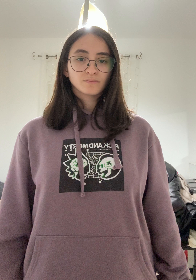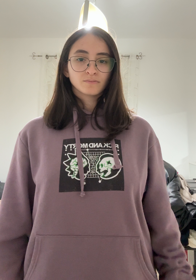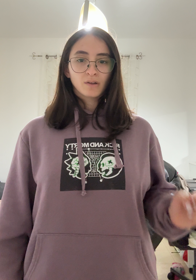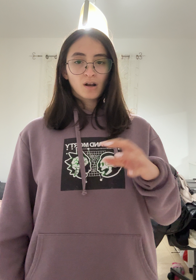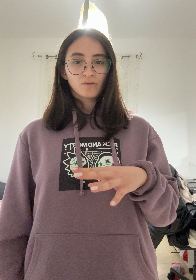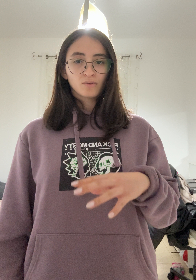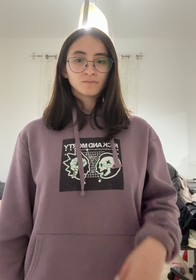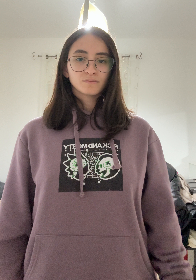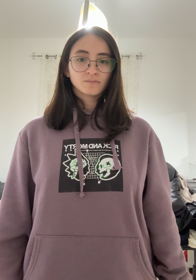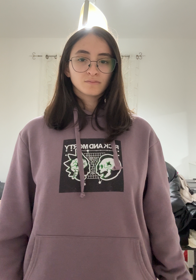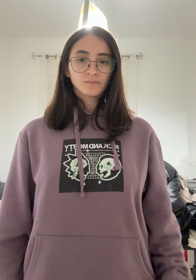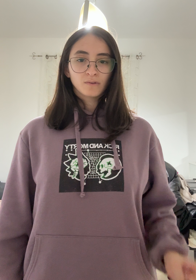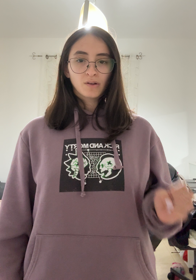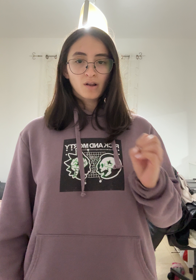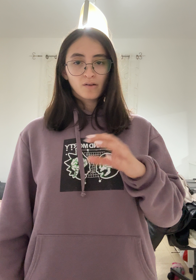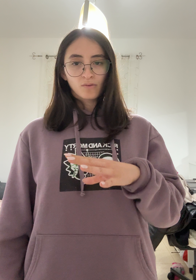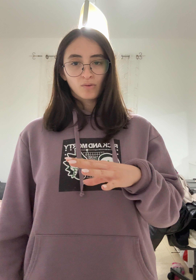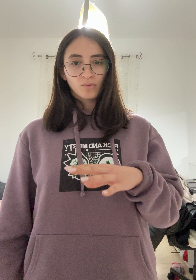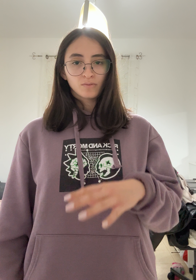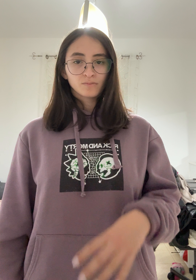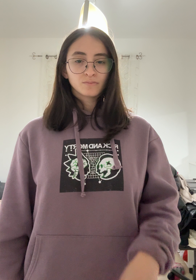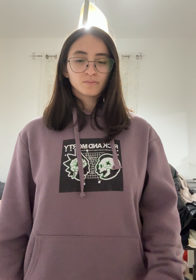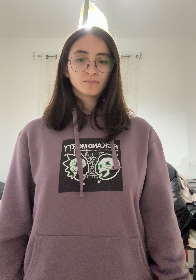לבוא